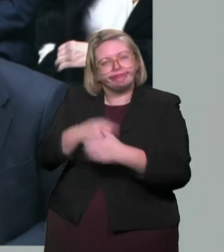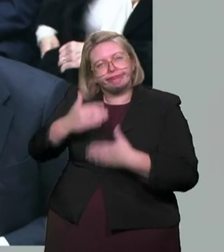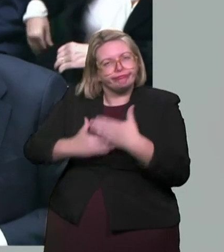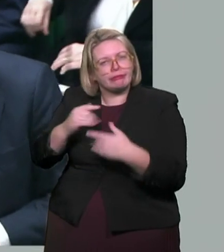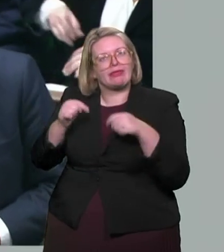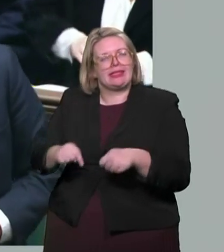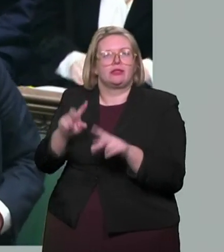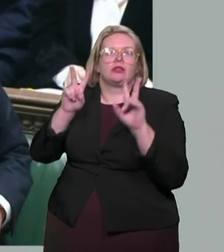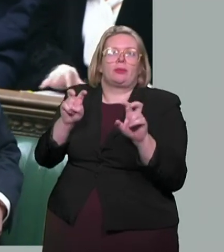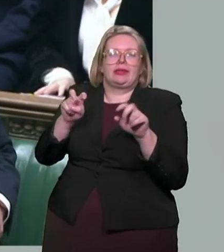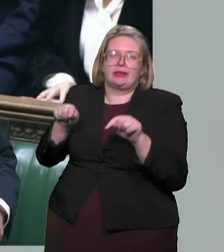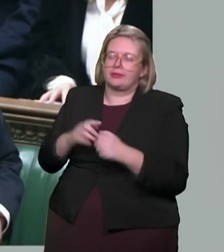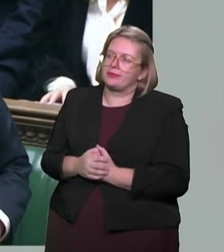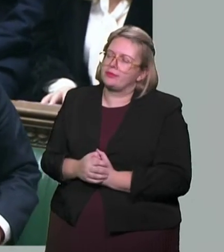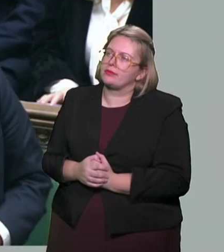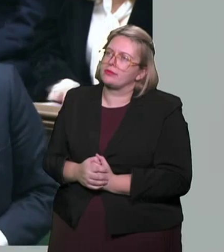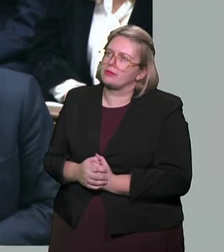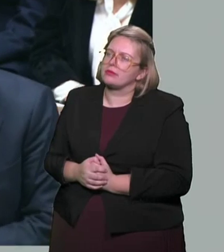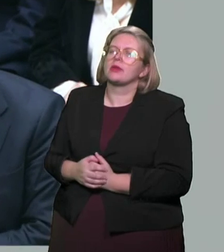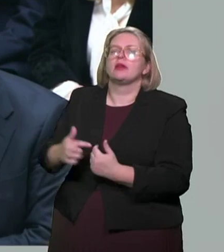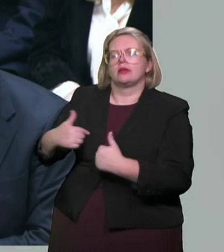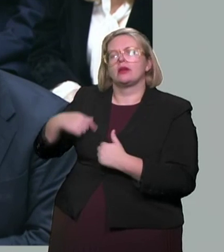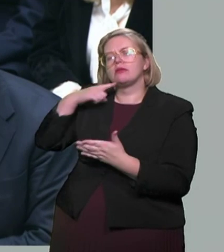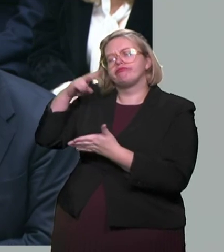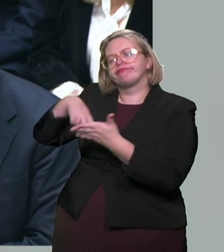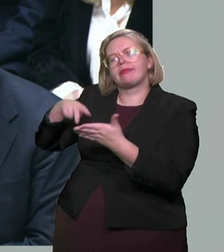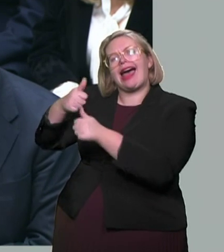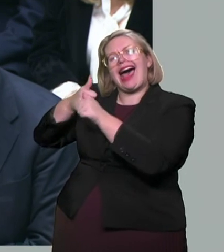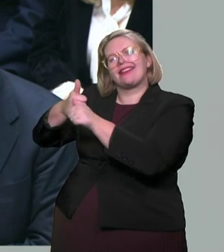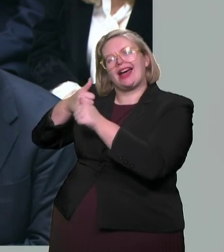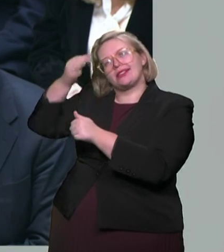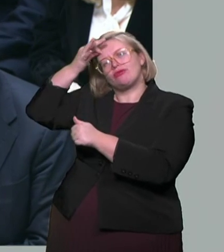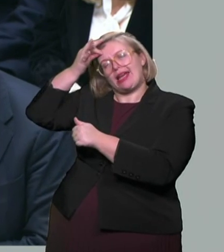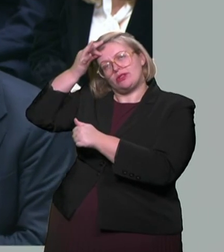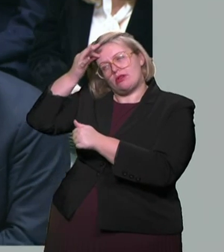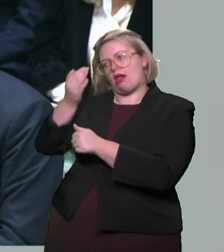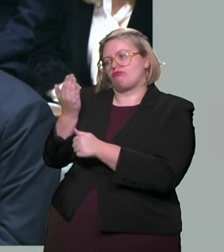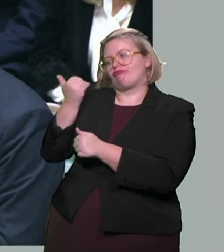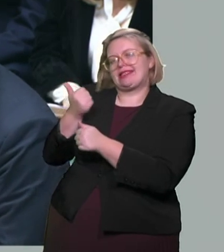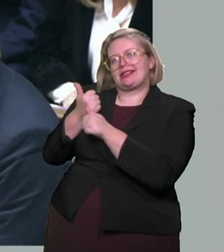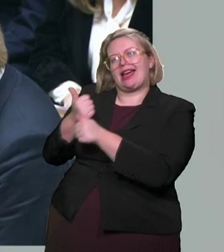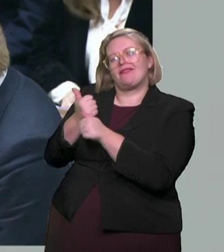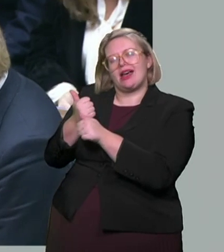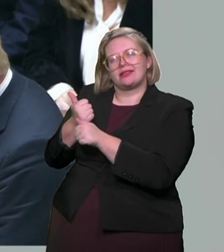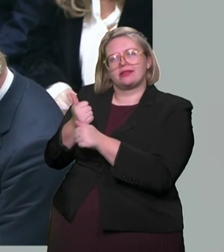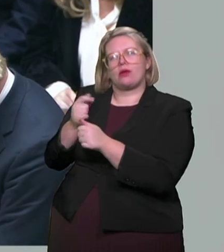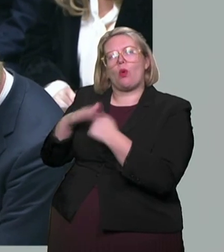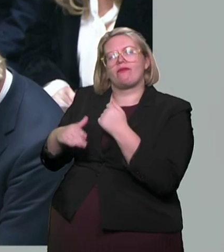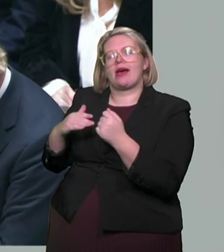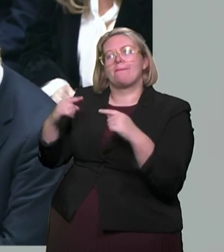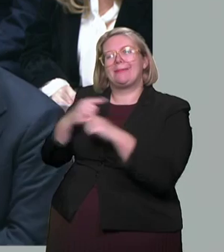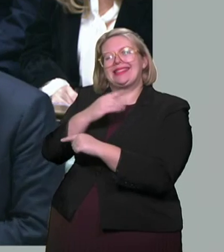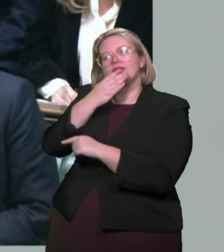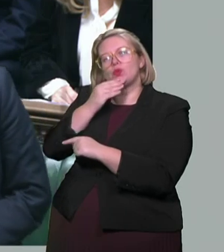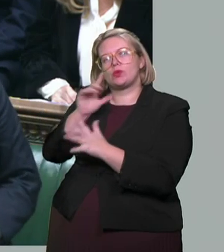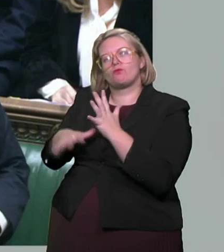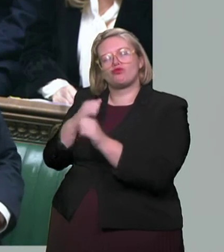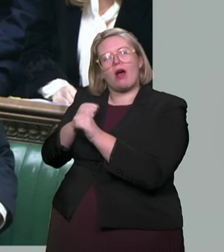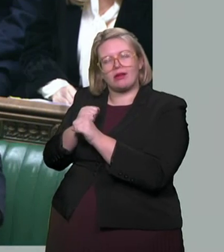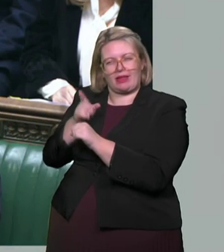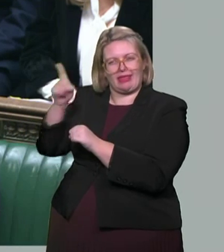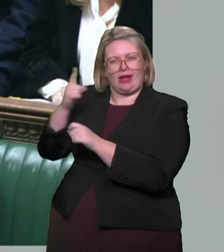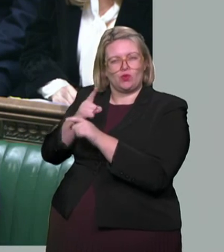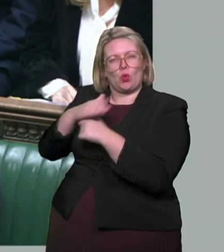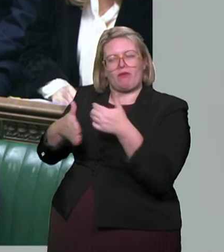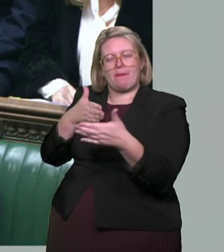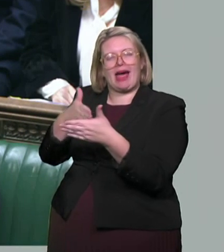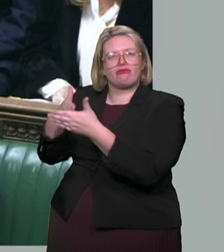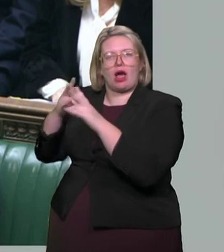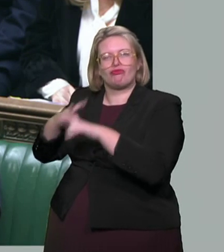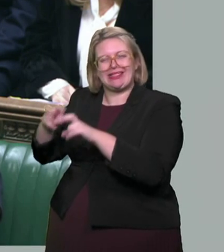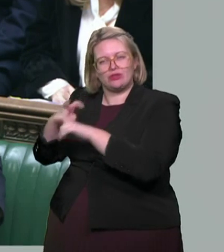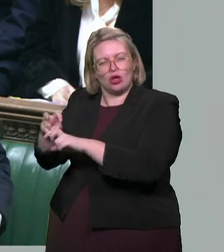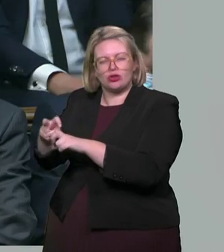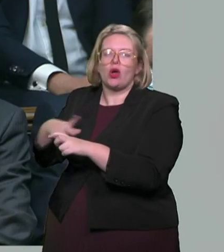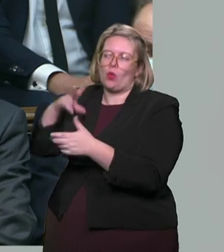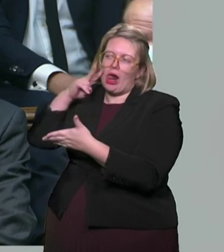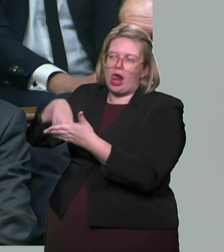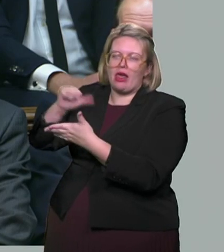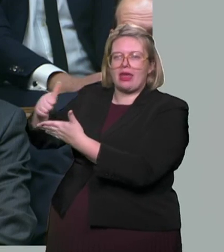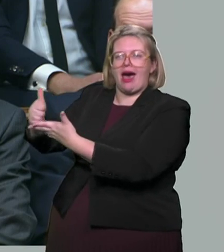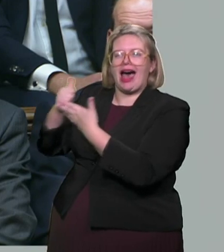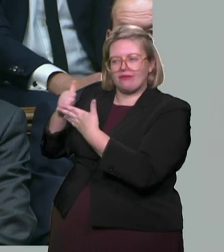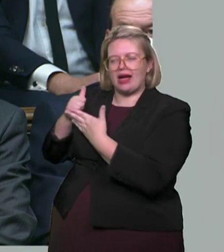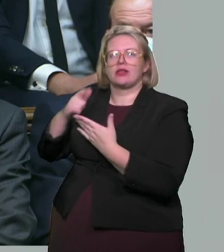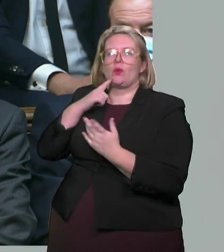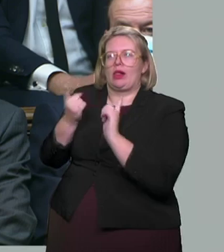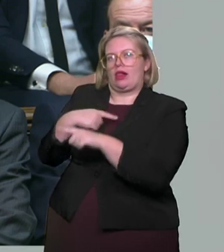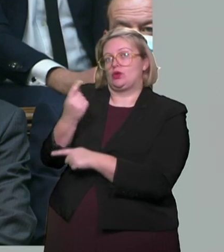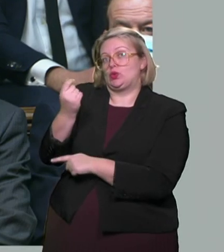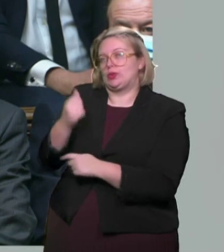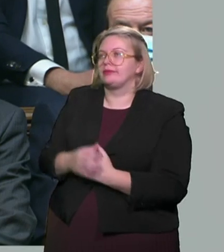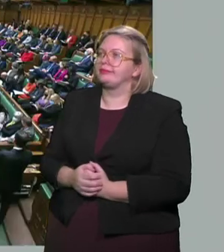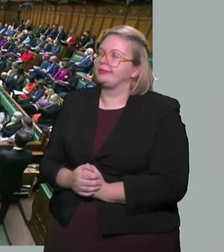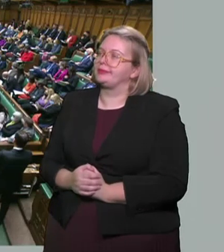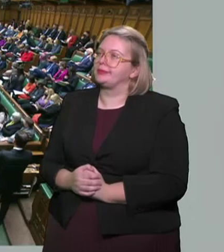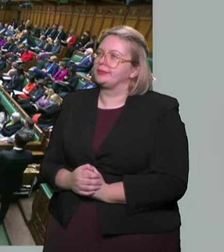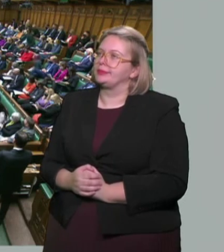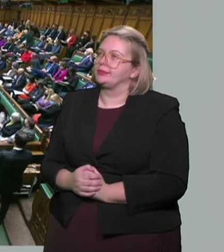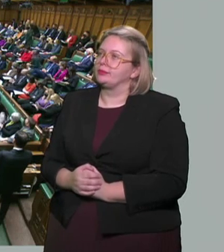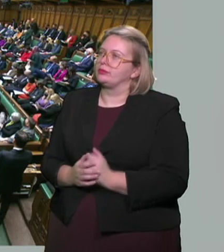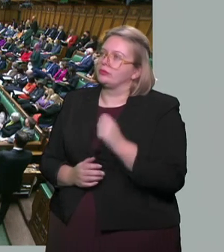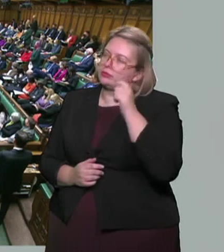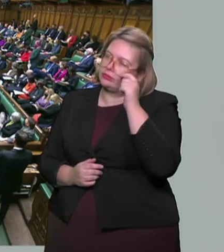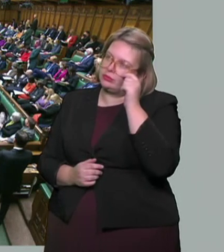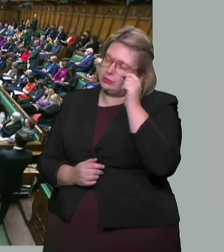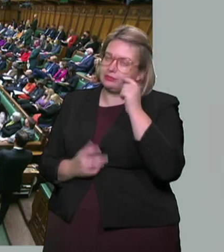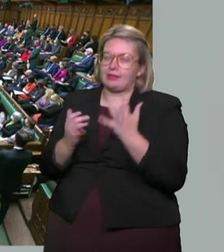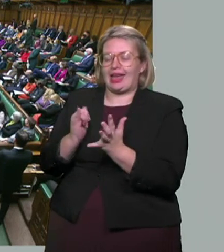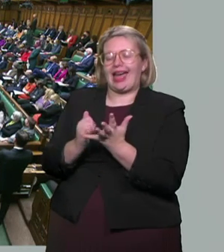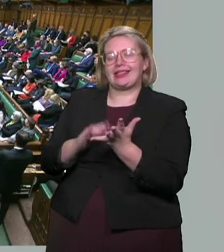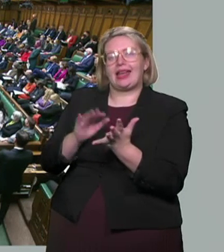We will consider recent advice from the Advisory Council on the Misuse of Drugs on reducing barriers to research with controlled drugs, such as the one he describes, and we will be getting back to him as soon as possible.